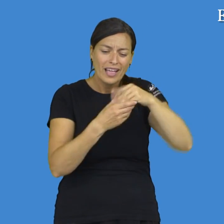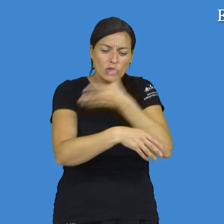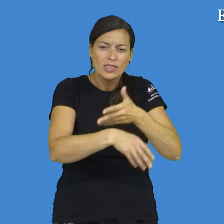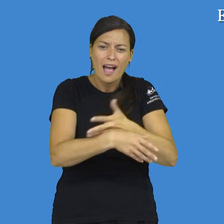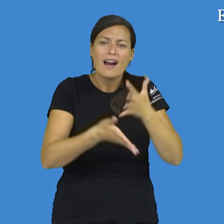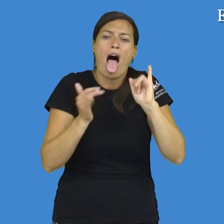sangre